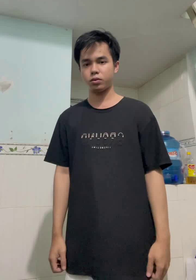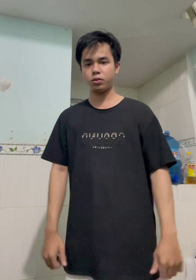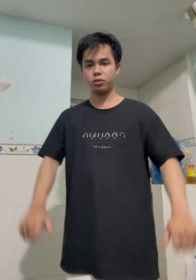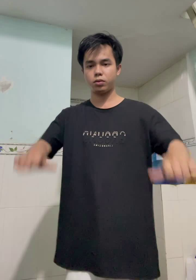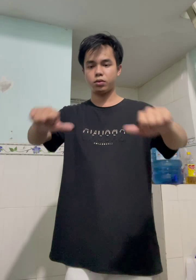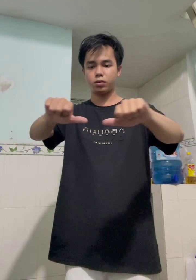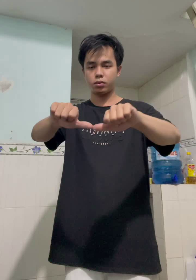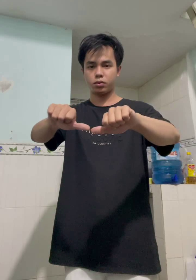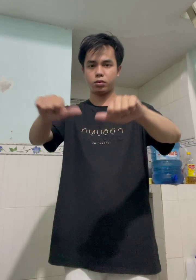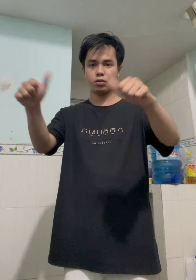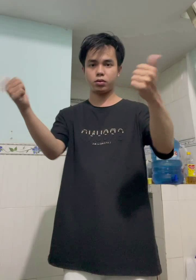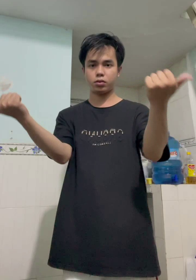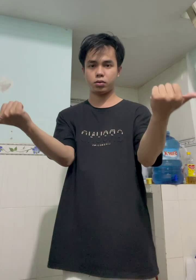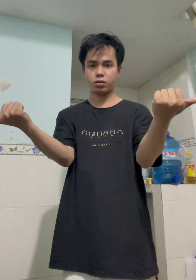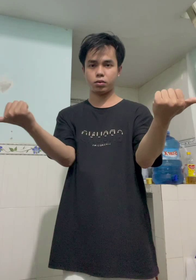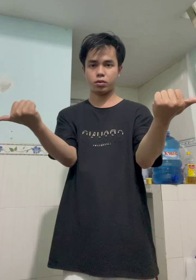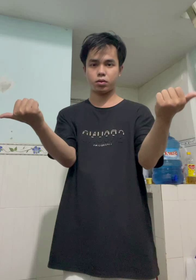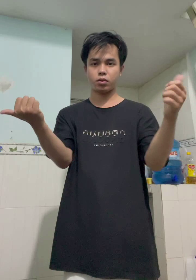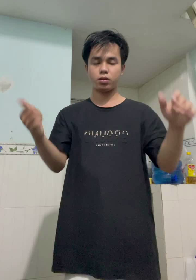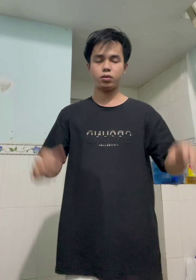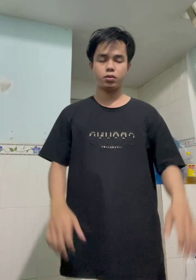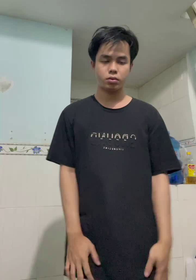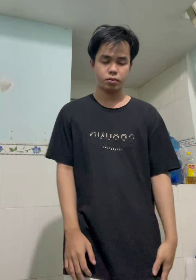o dau